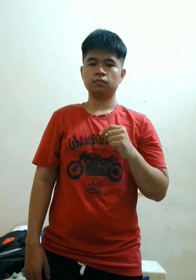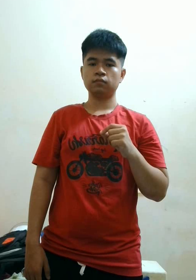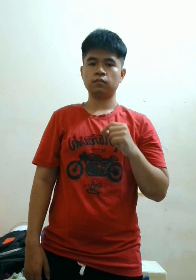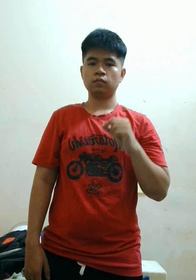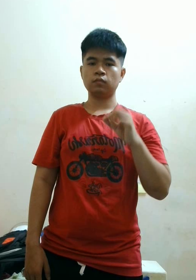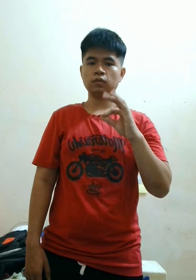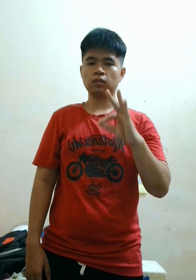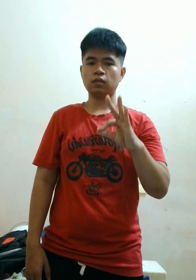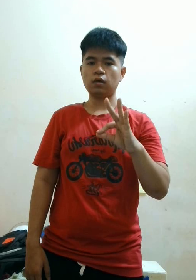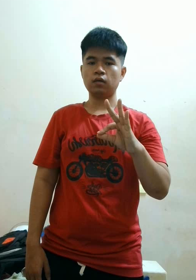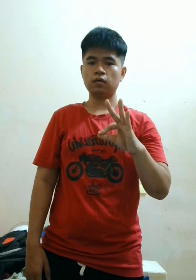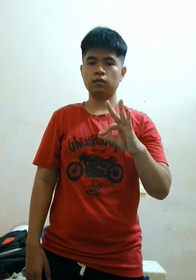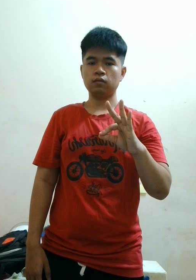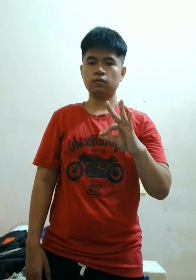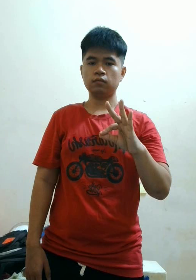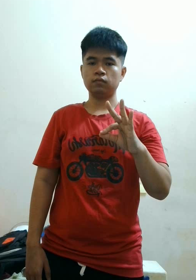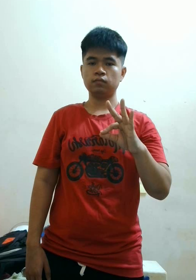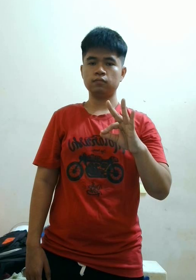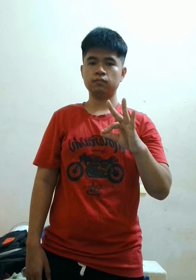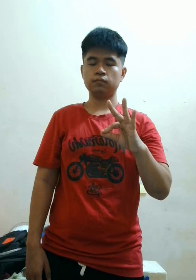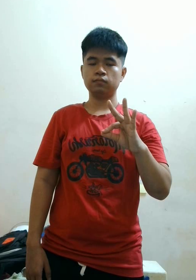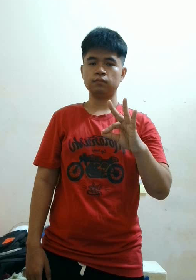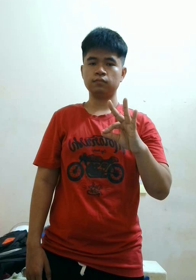t